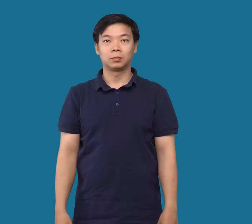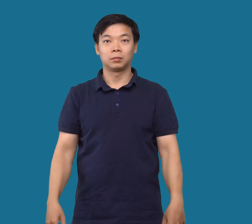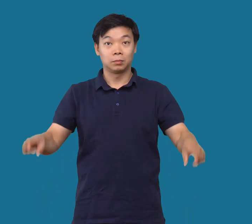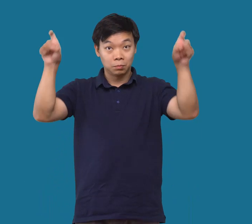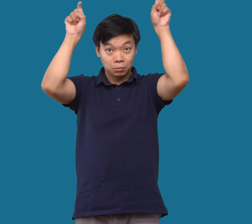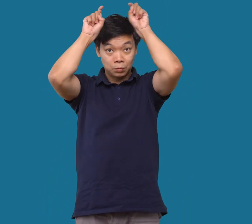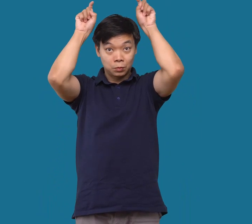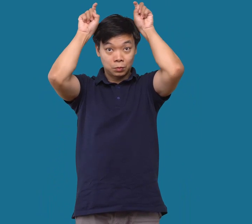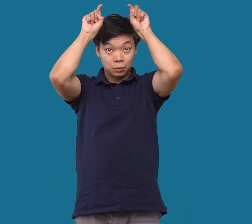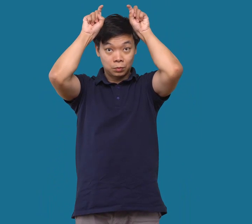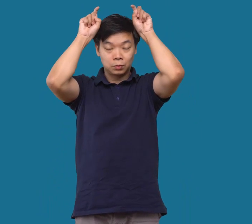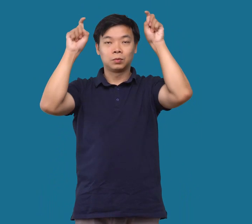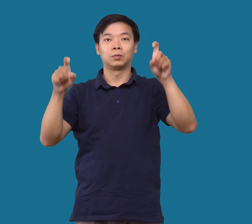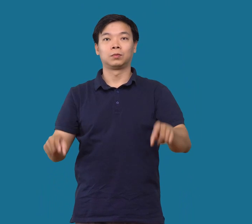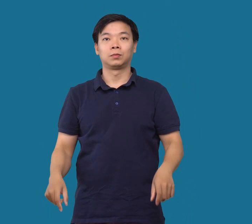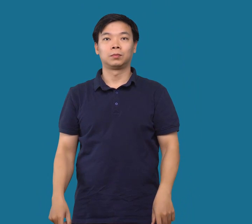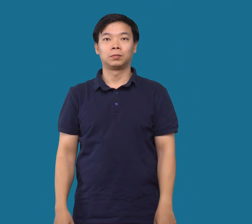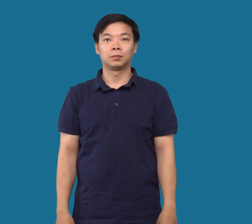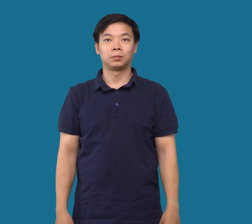con bò